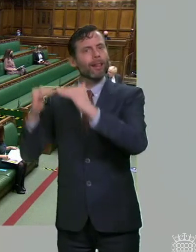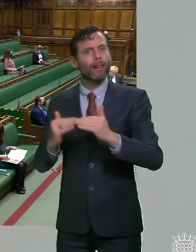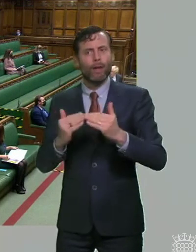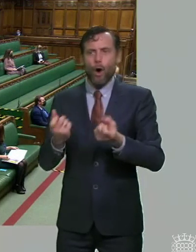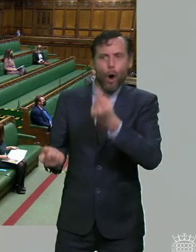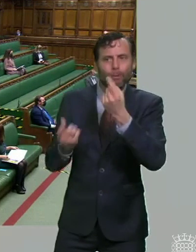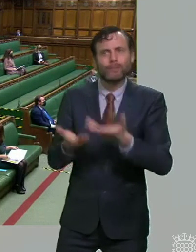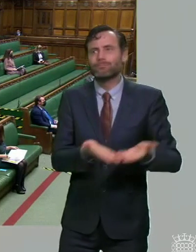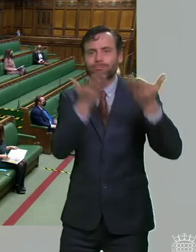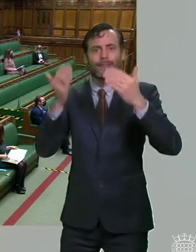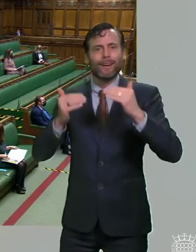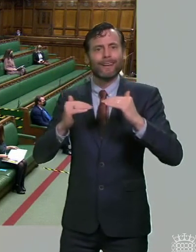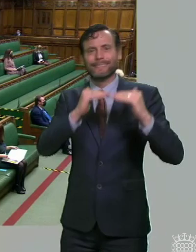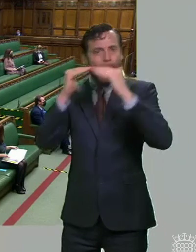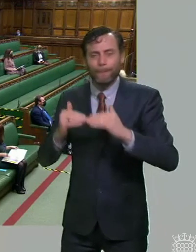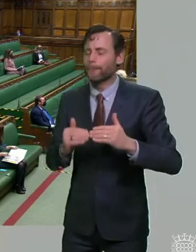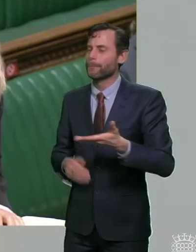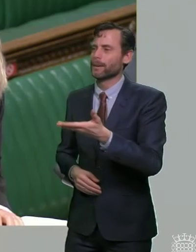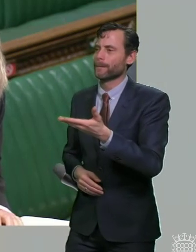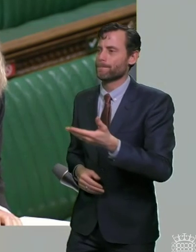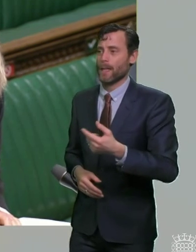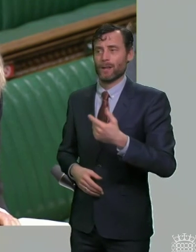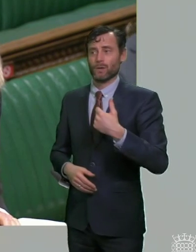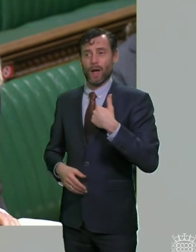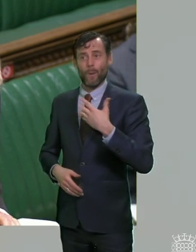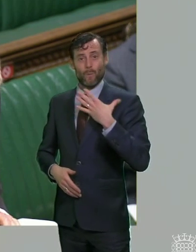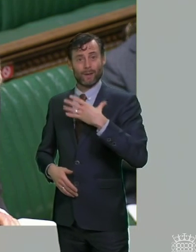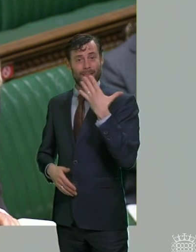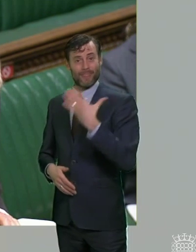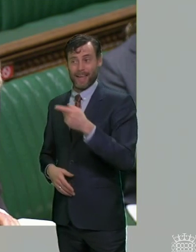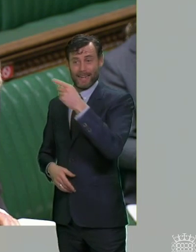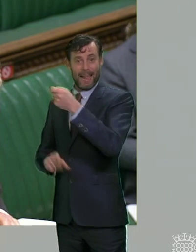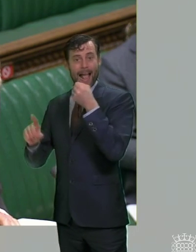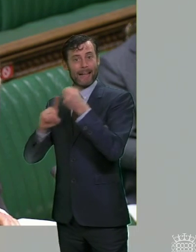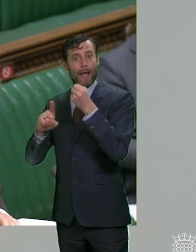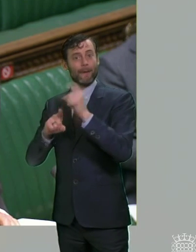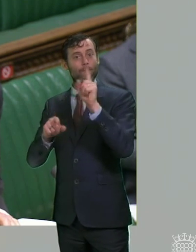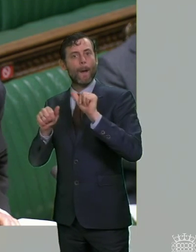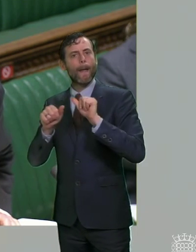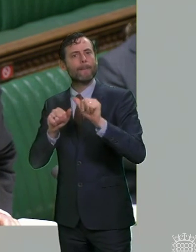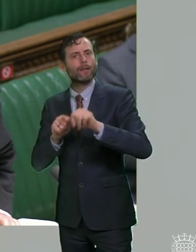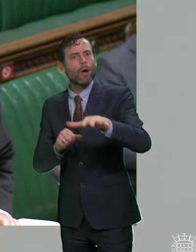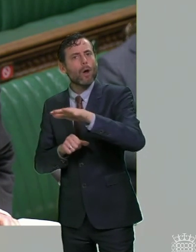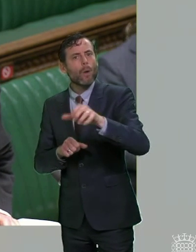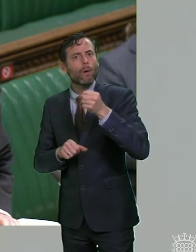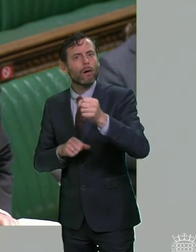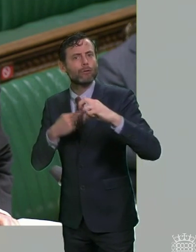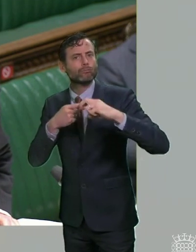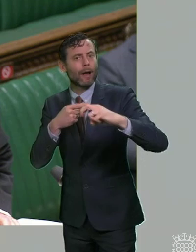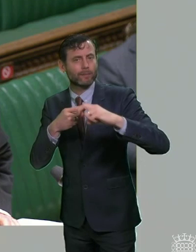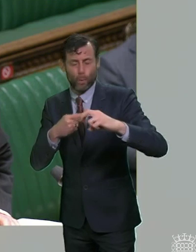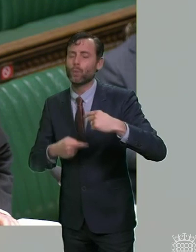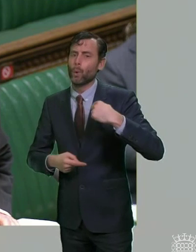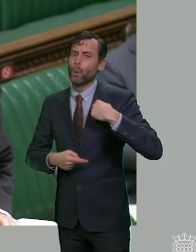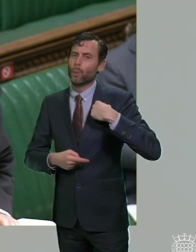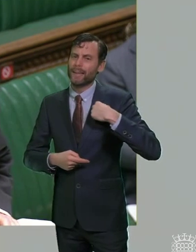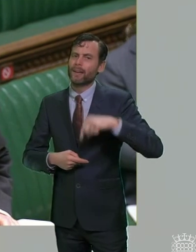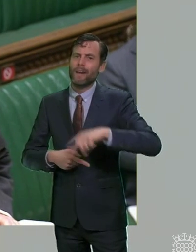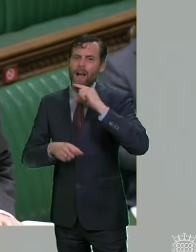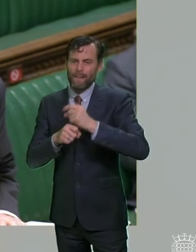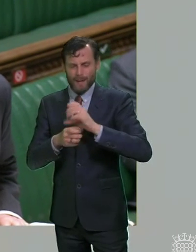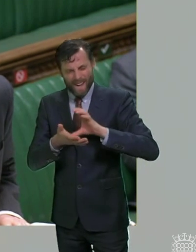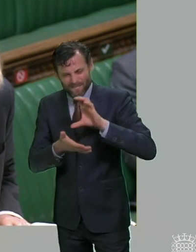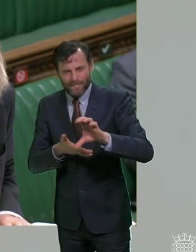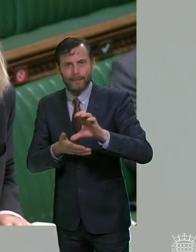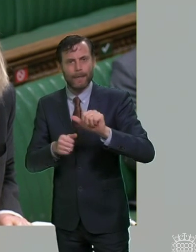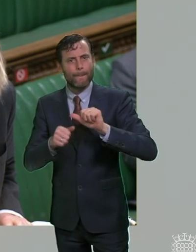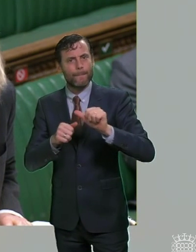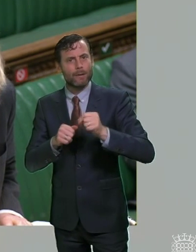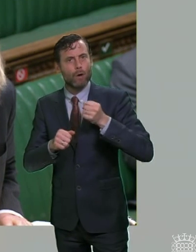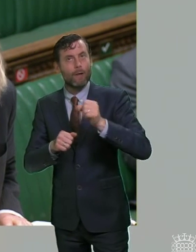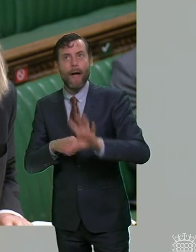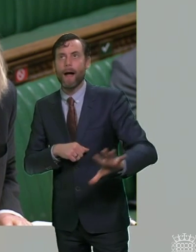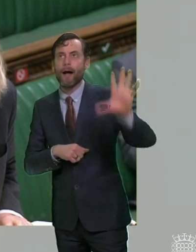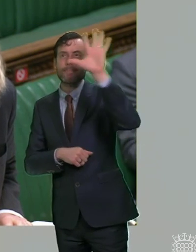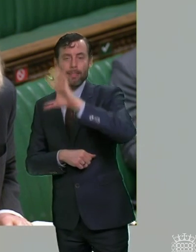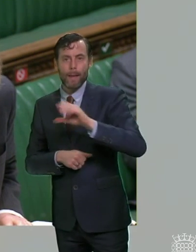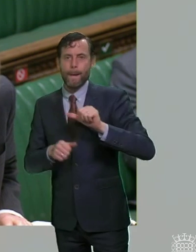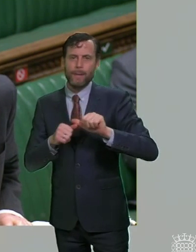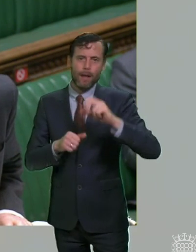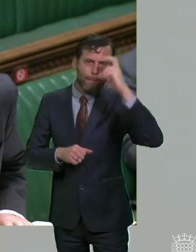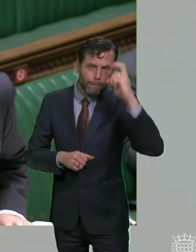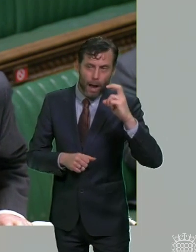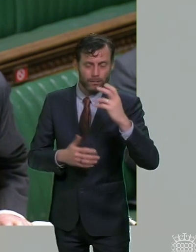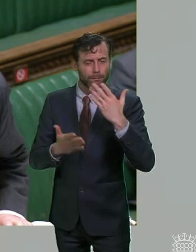I congratulate my honourable Friend on his campaign for better local transport, and we are investing massively in rail connectivity in his area and in local bus routes.